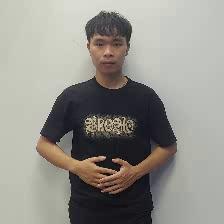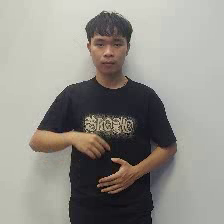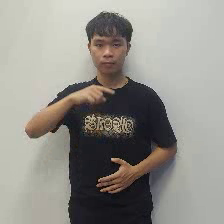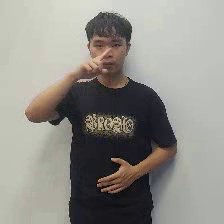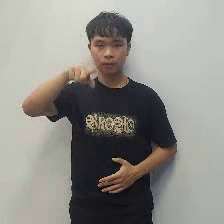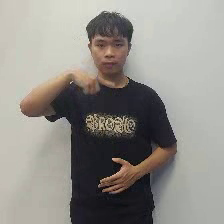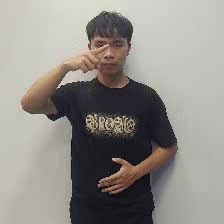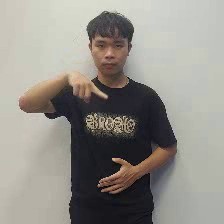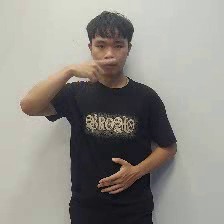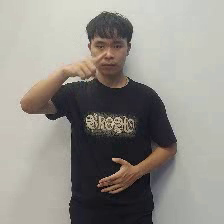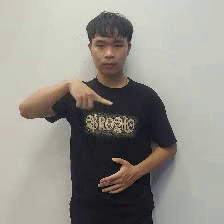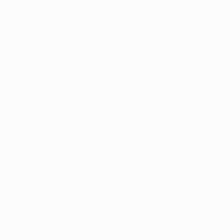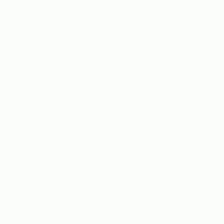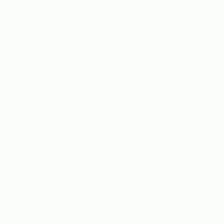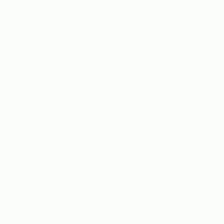Nói